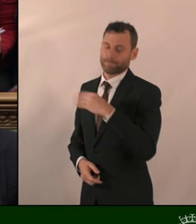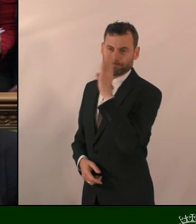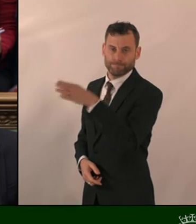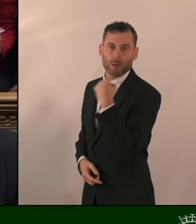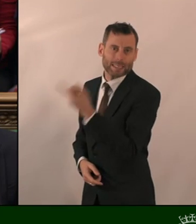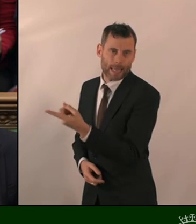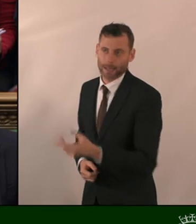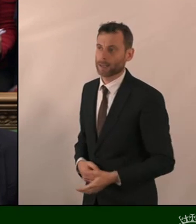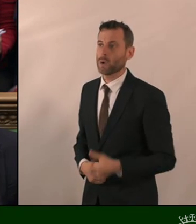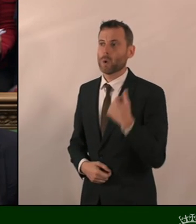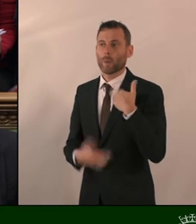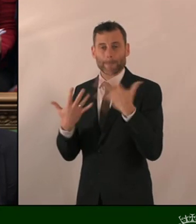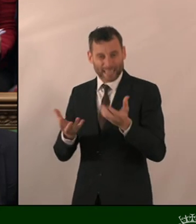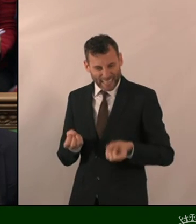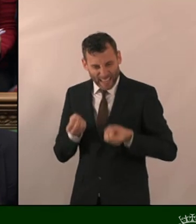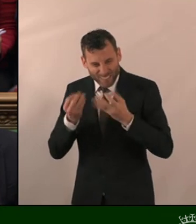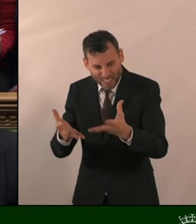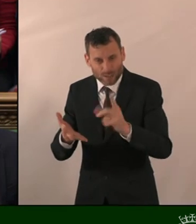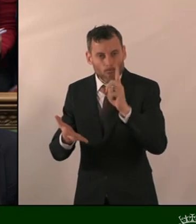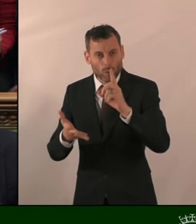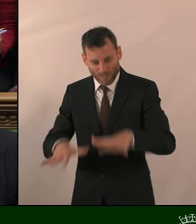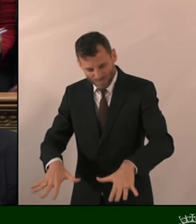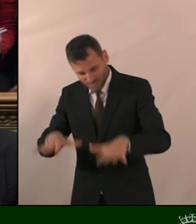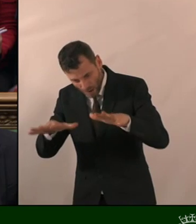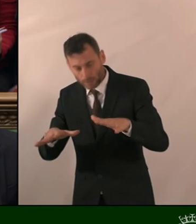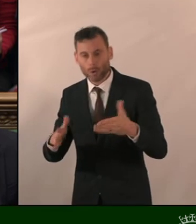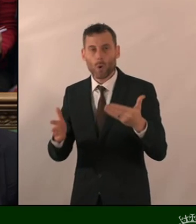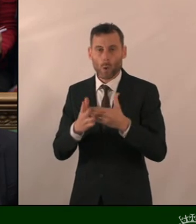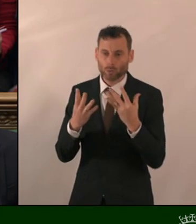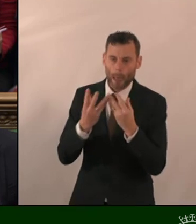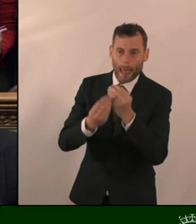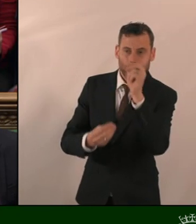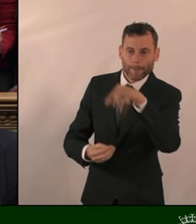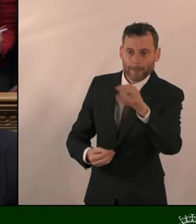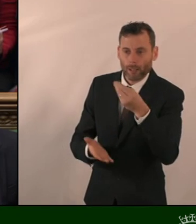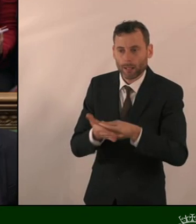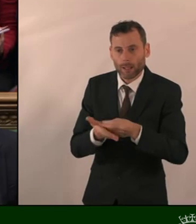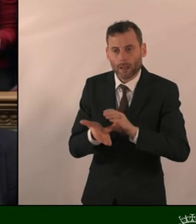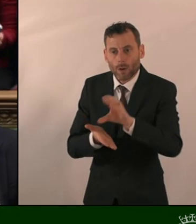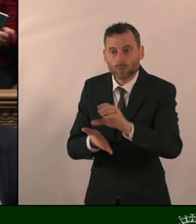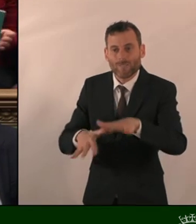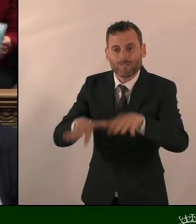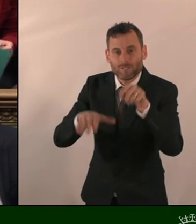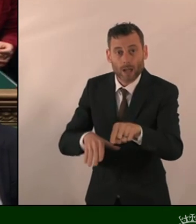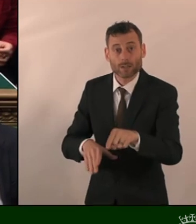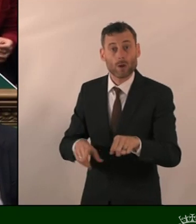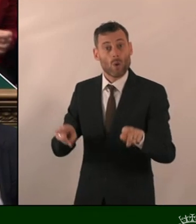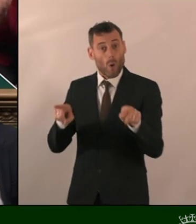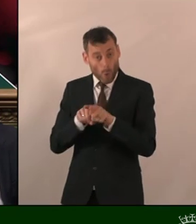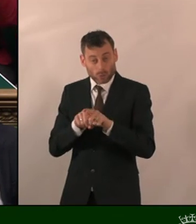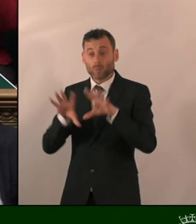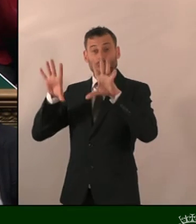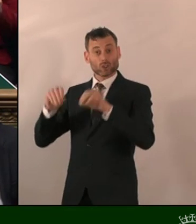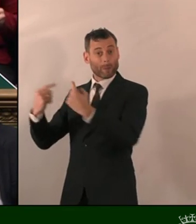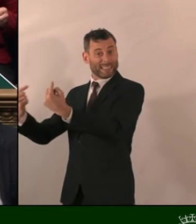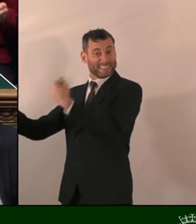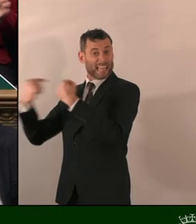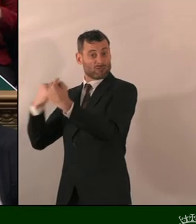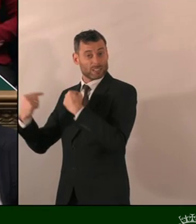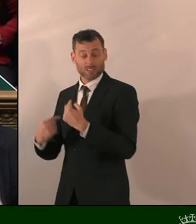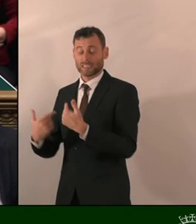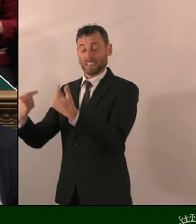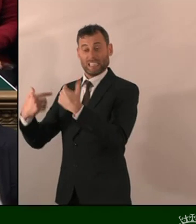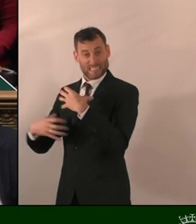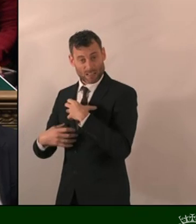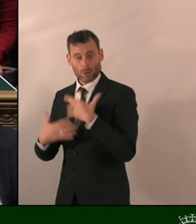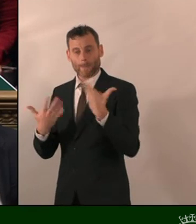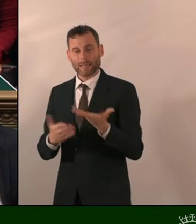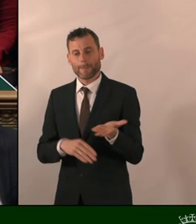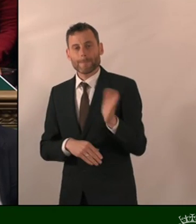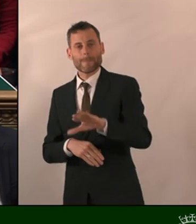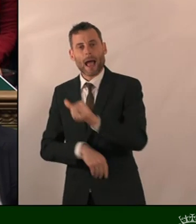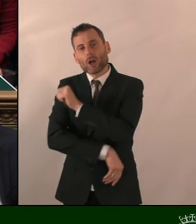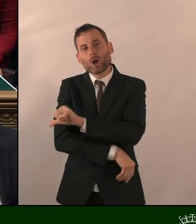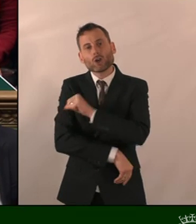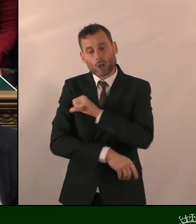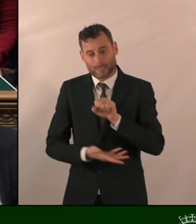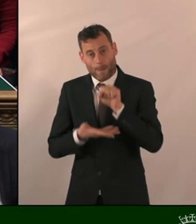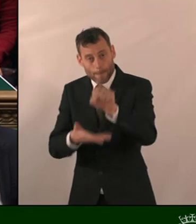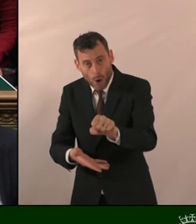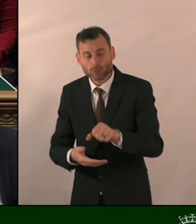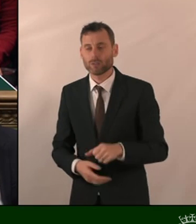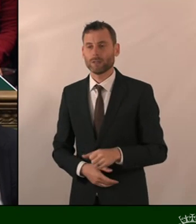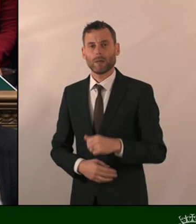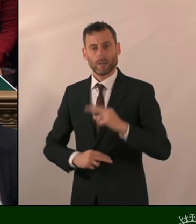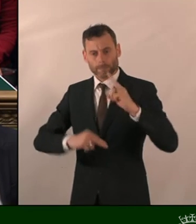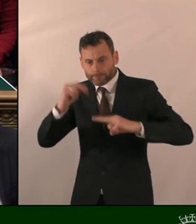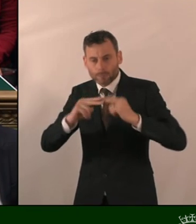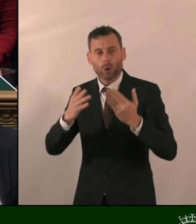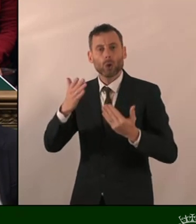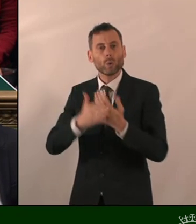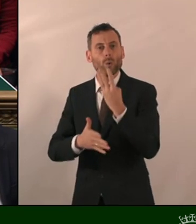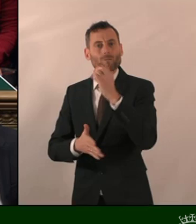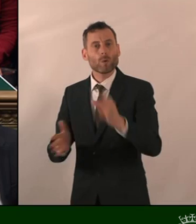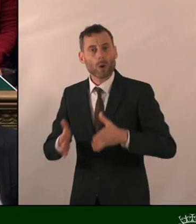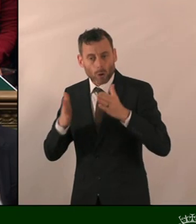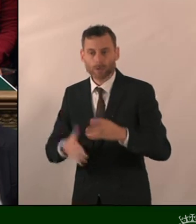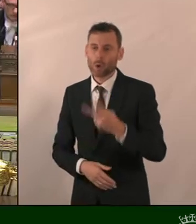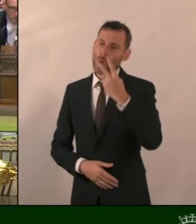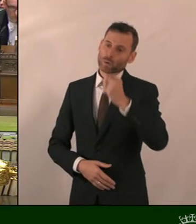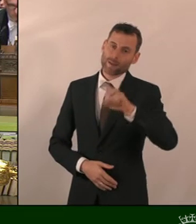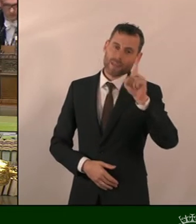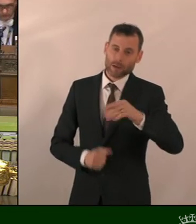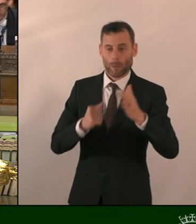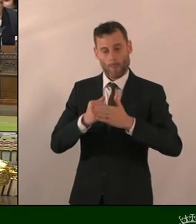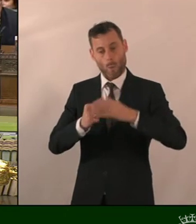Not only have we been investing massively in flood defences and compensating those who have suffered from flooding, but we have been stopping the early release of terrorists; we have restored the nurses’ bursary; we are beginning work on 40 new hospitals; and we are recruiting 20,000 more police officers.